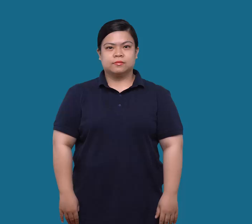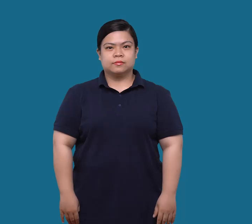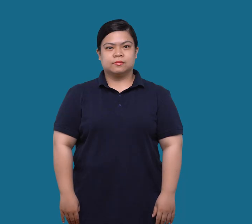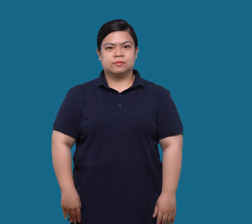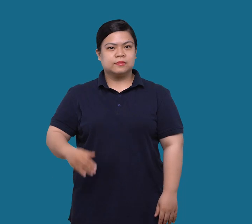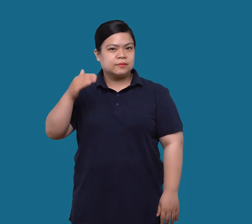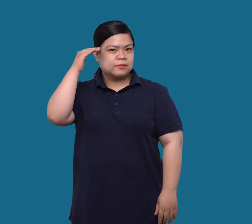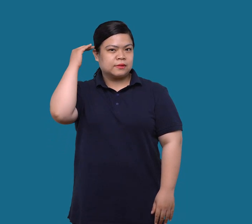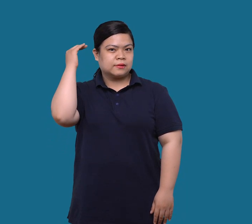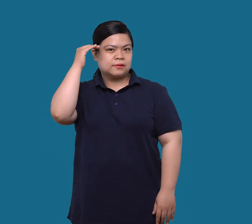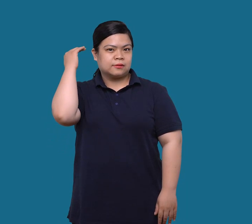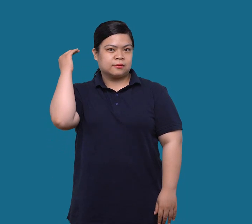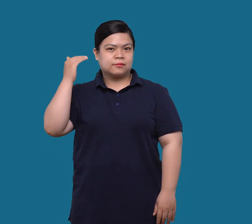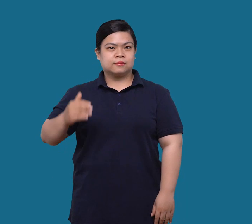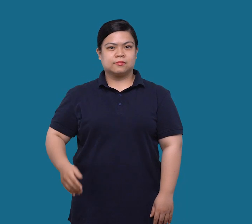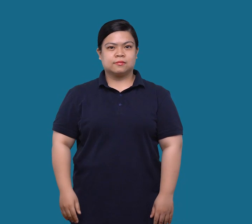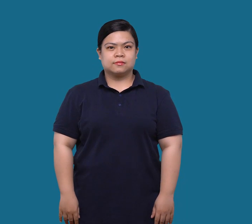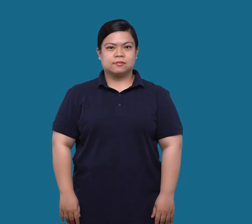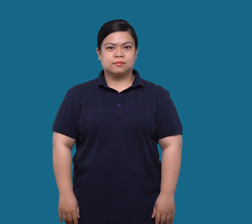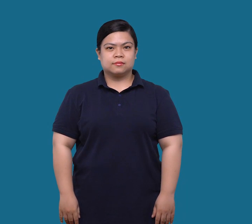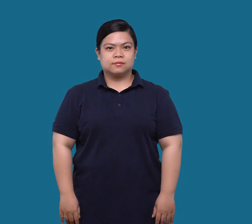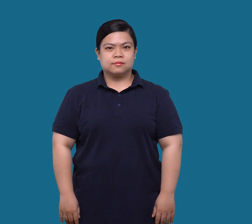tóc ngắn